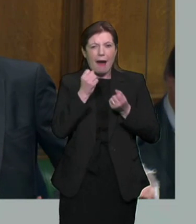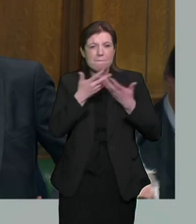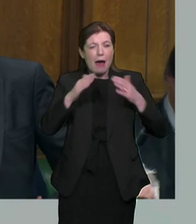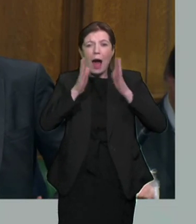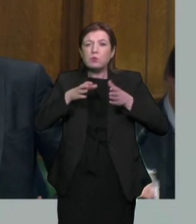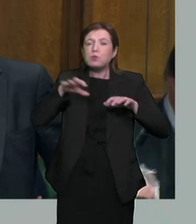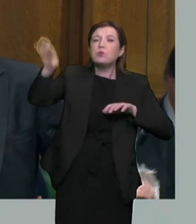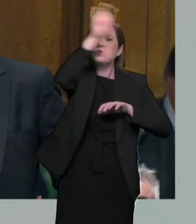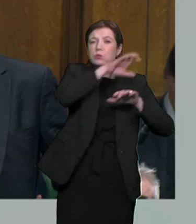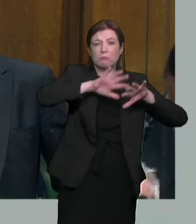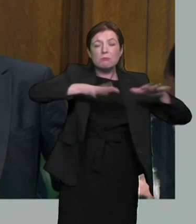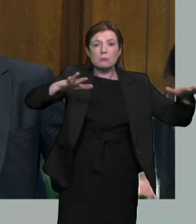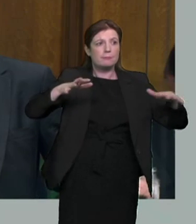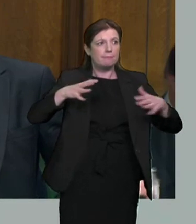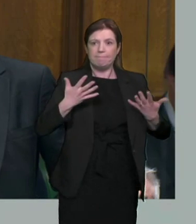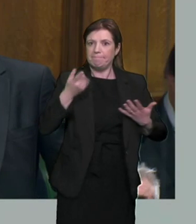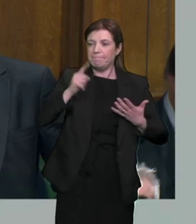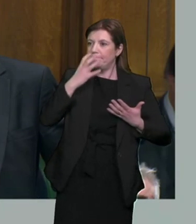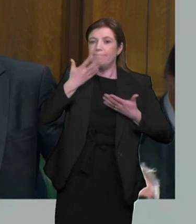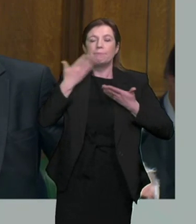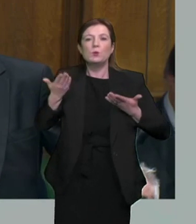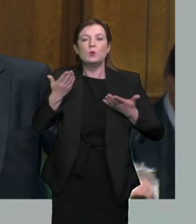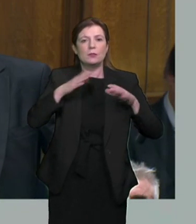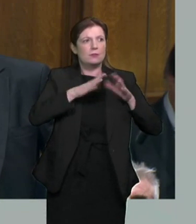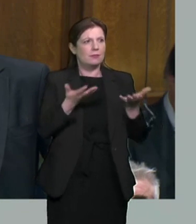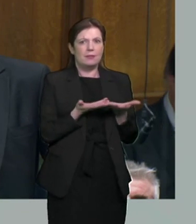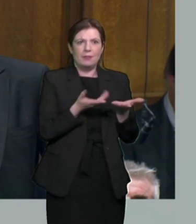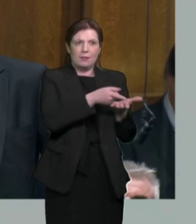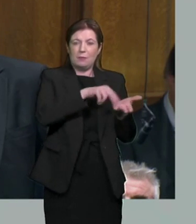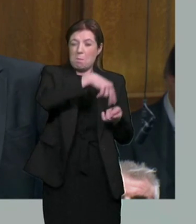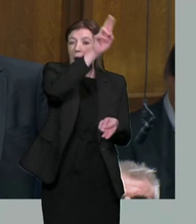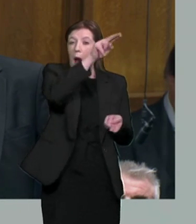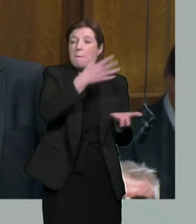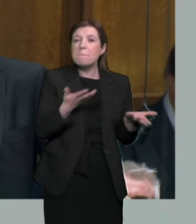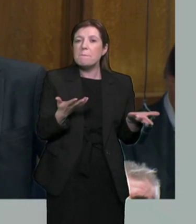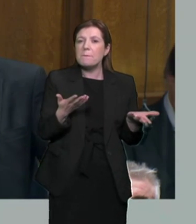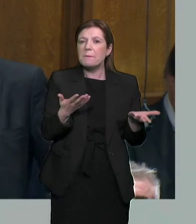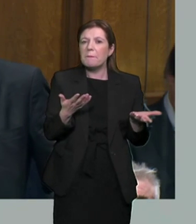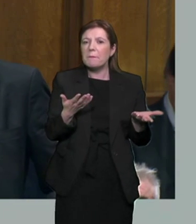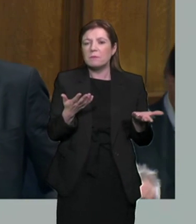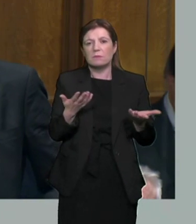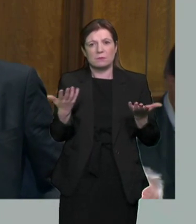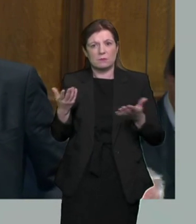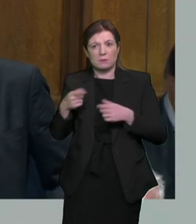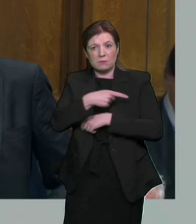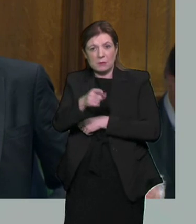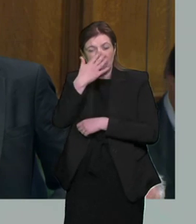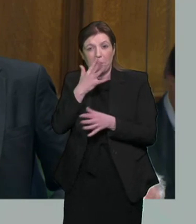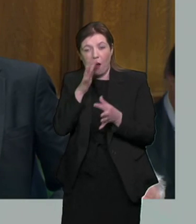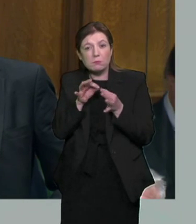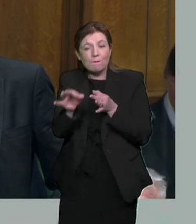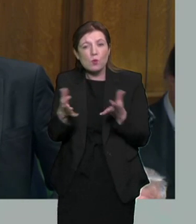There are also areas awash with energy, both on and offshore, yet with huge and rising numbers of people in fuel poverty.